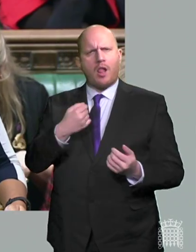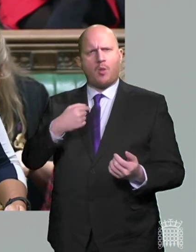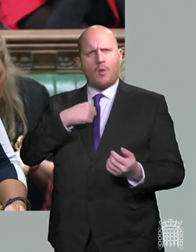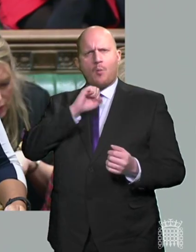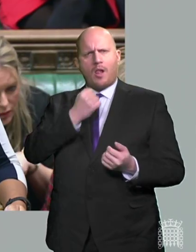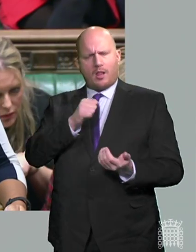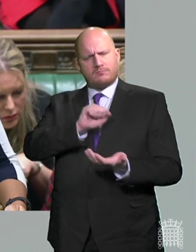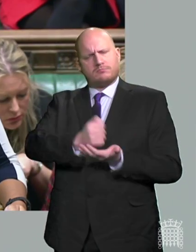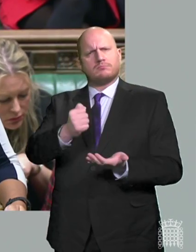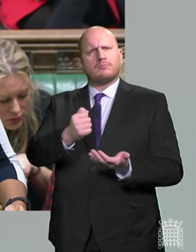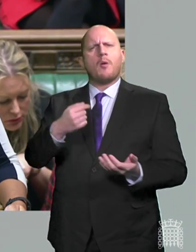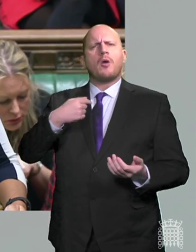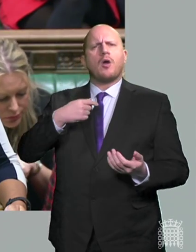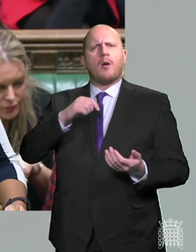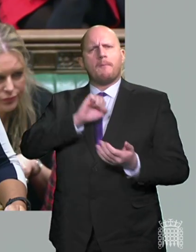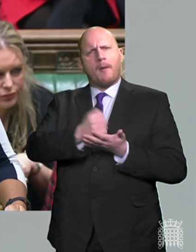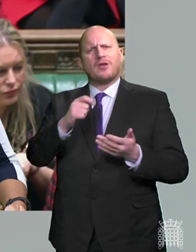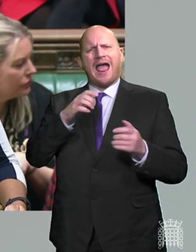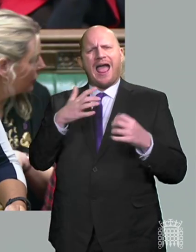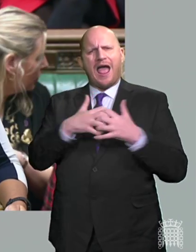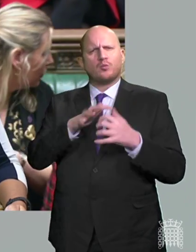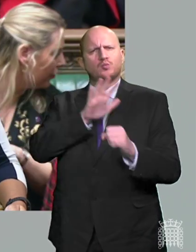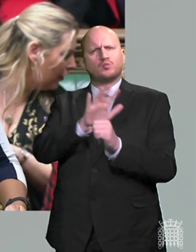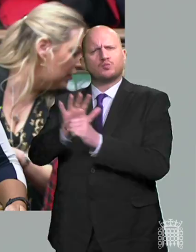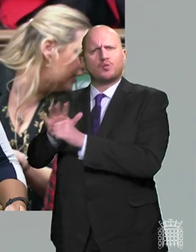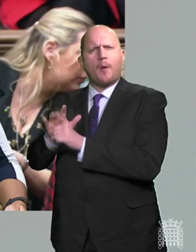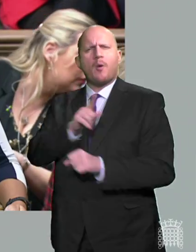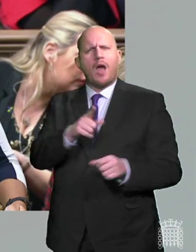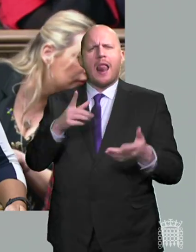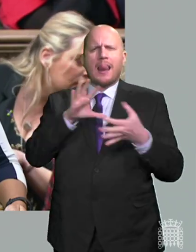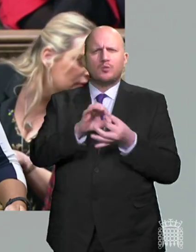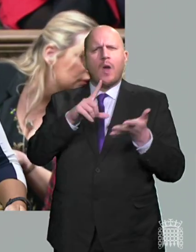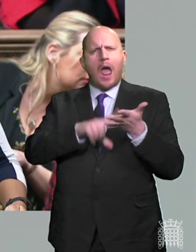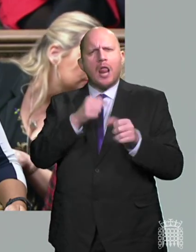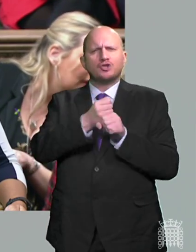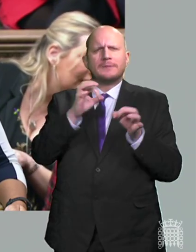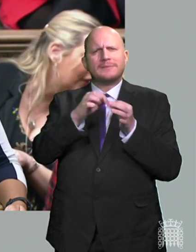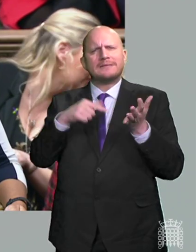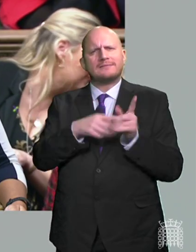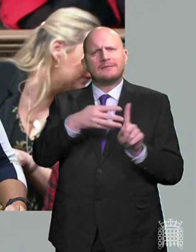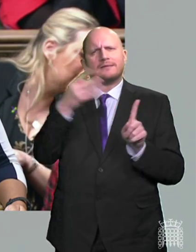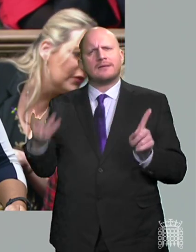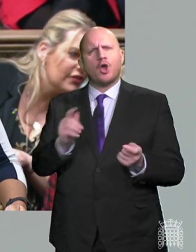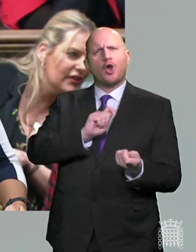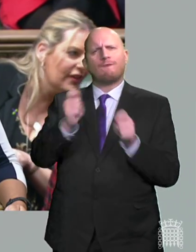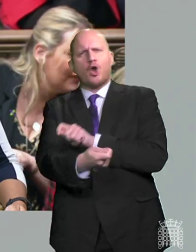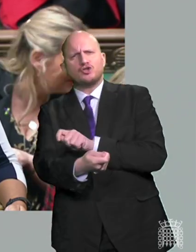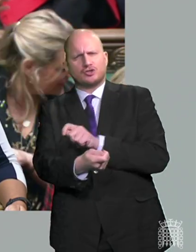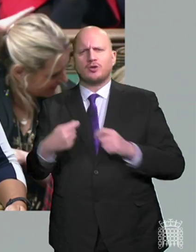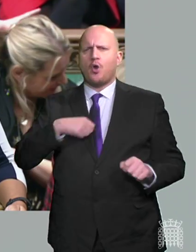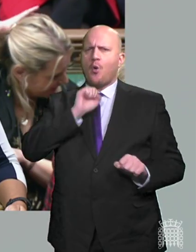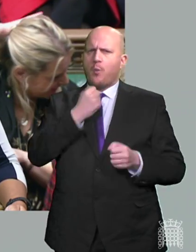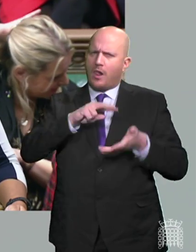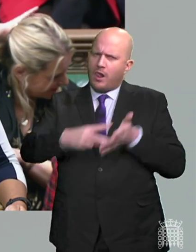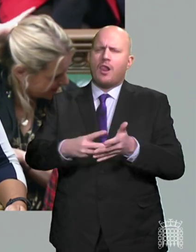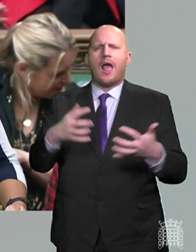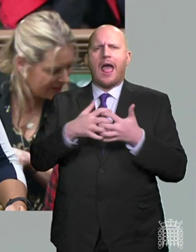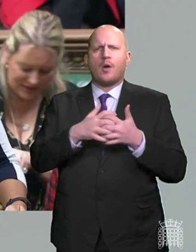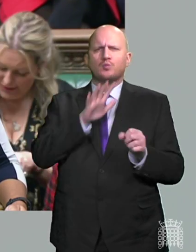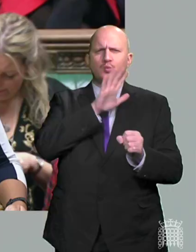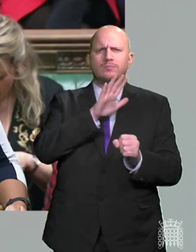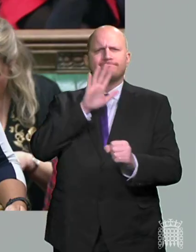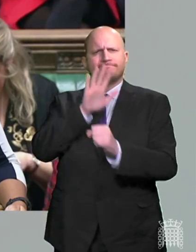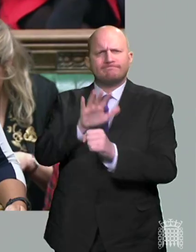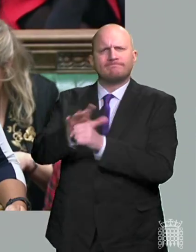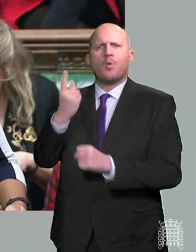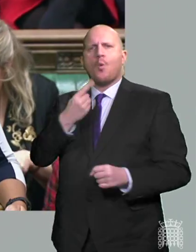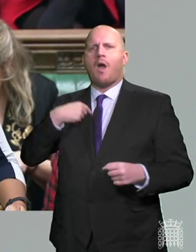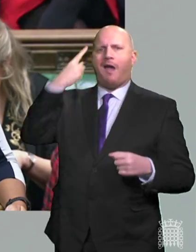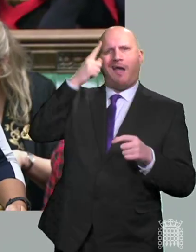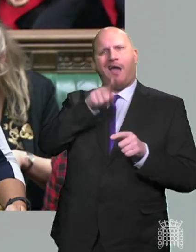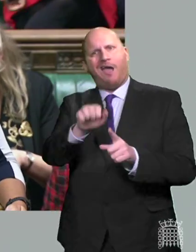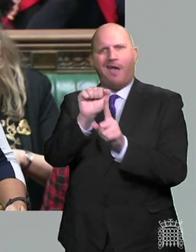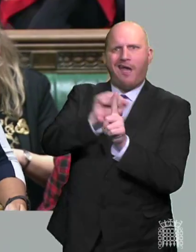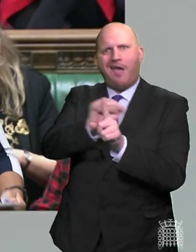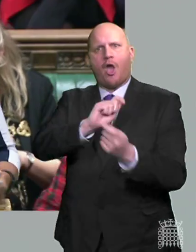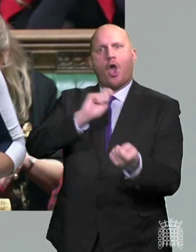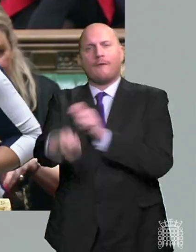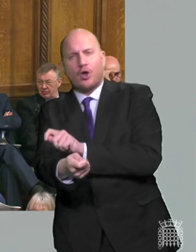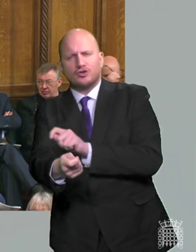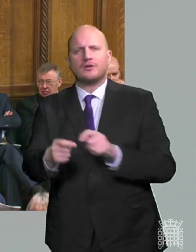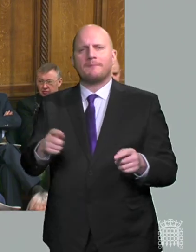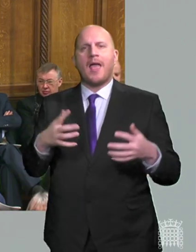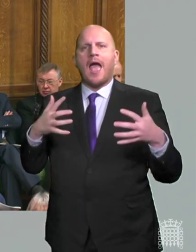We are committed to protecting everyone at risk of those practices from harm and we are clear that the legislation must not affect the ability of parents, teachers or counsellors to have open, exploratory and even challenging conversations with young people.